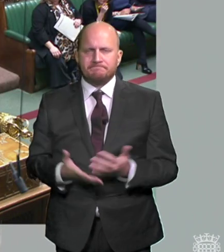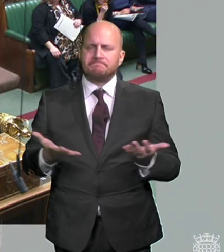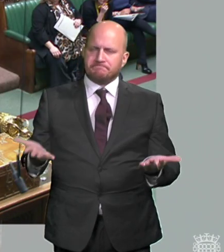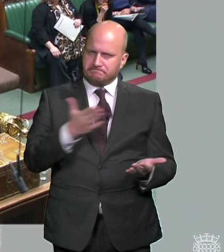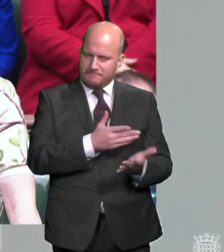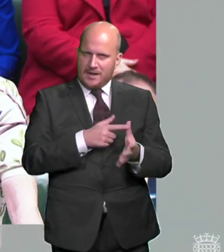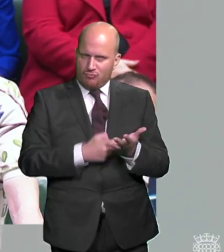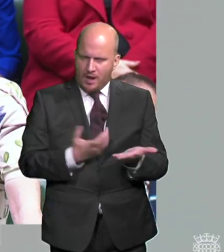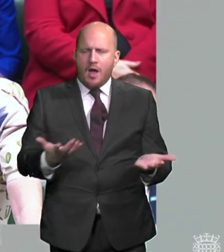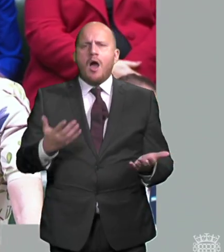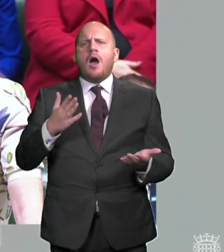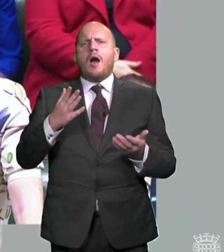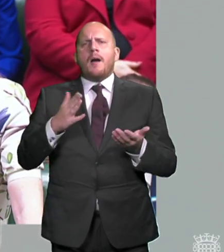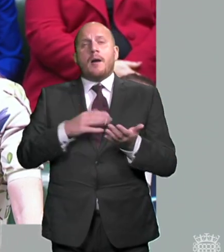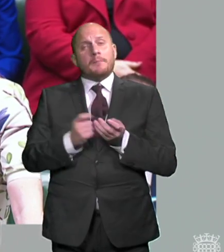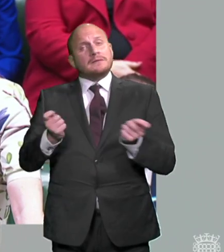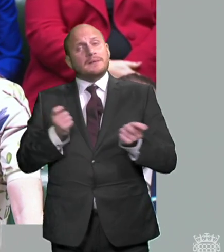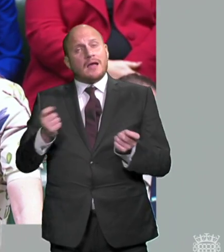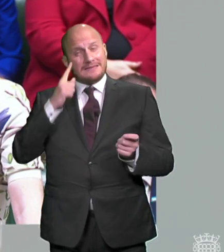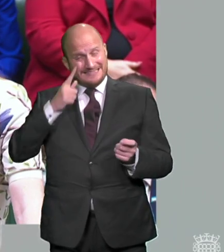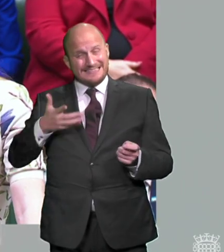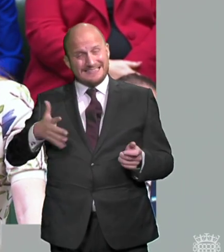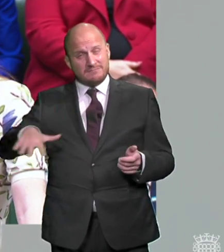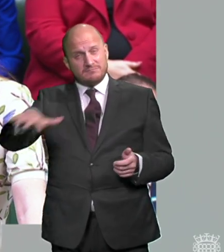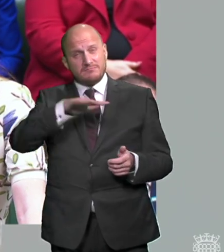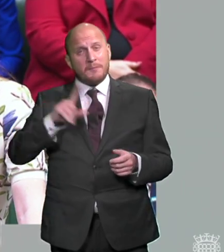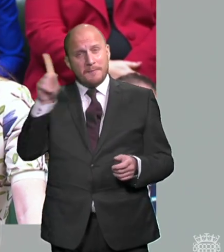I think the economic situation that families face speaks for itself.